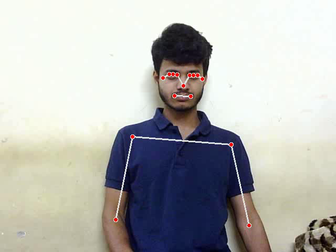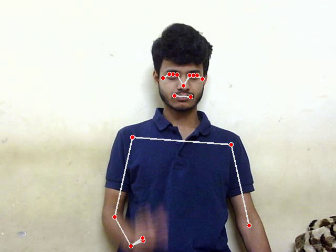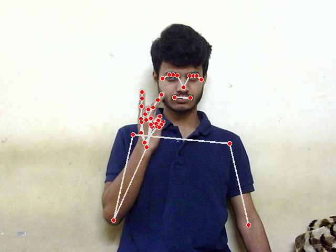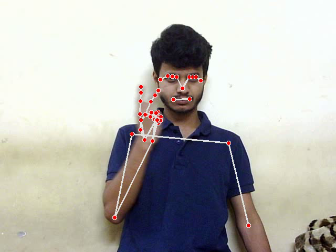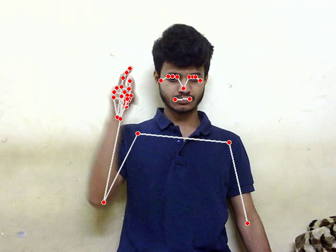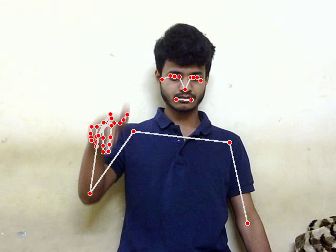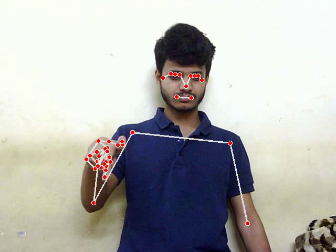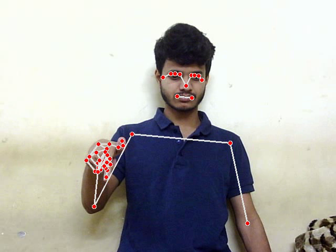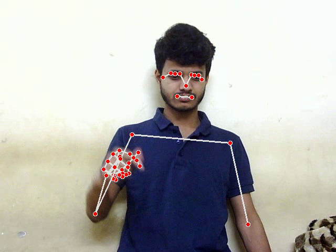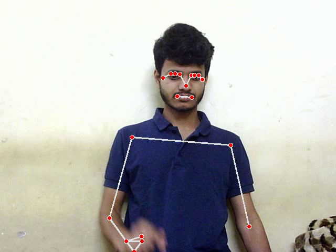see you later